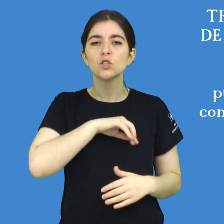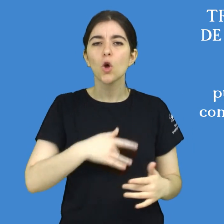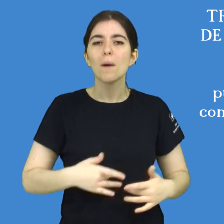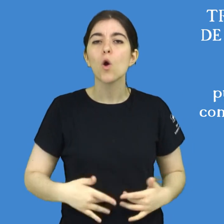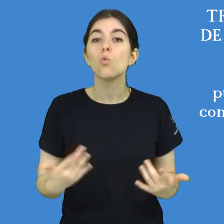síntoma